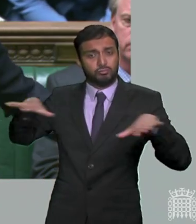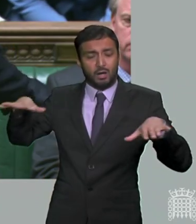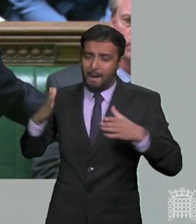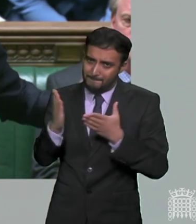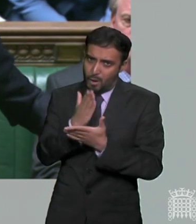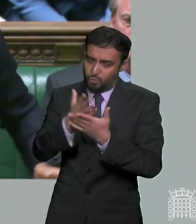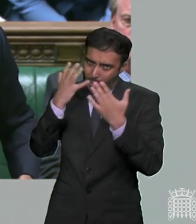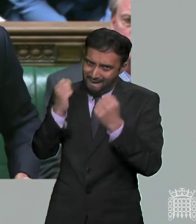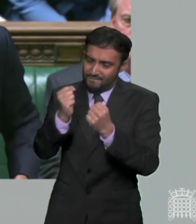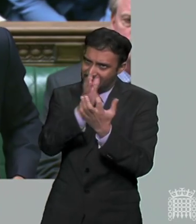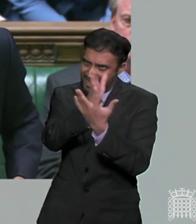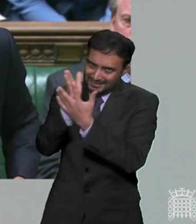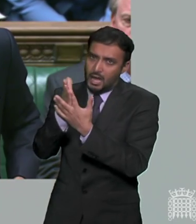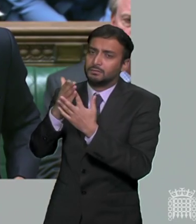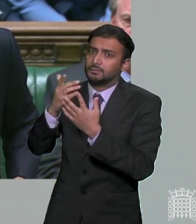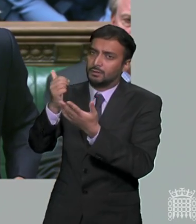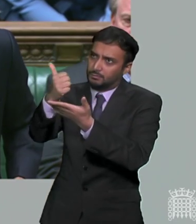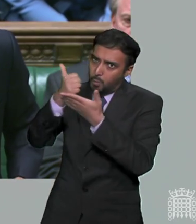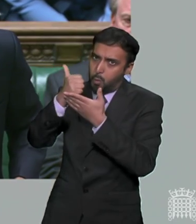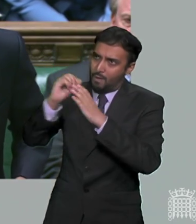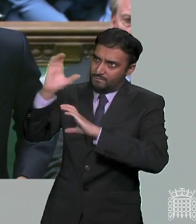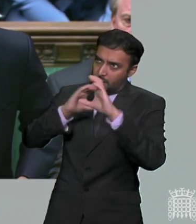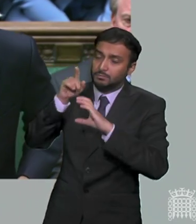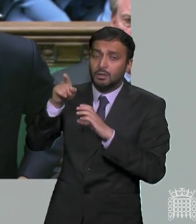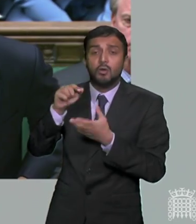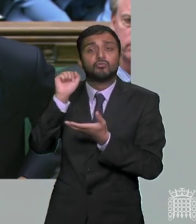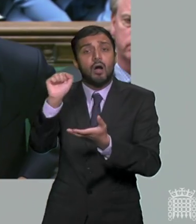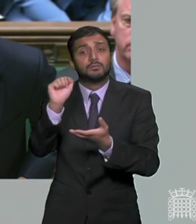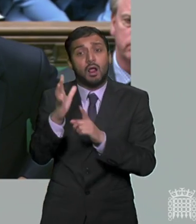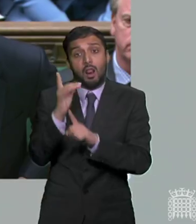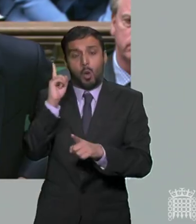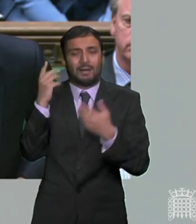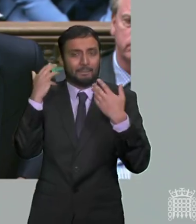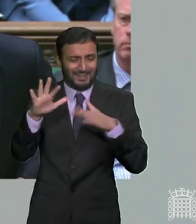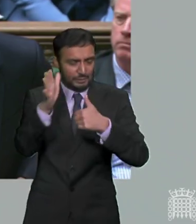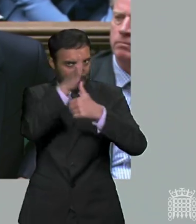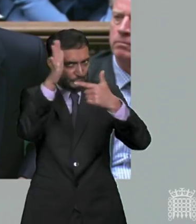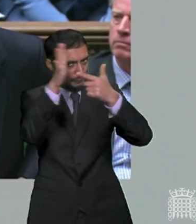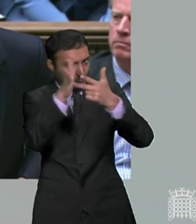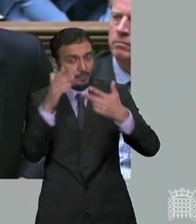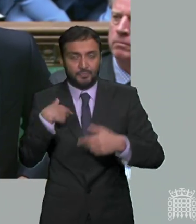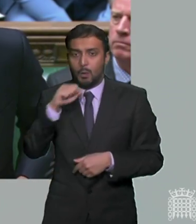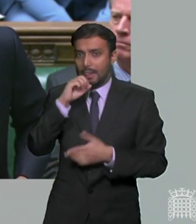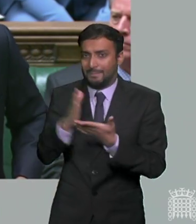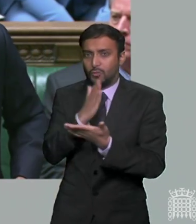This is something that the Chancellor prioritised in last week’s autumn statement, and I will ensure that we get the money out as quickly as possible.